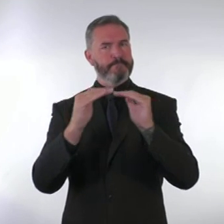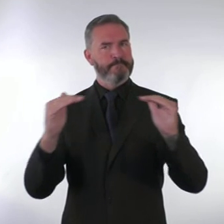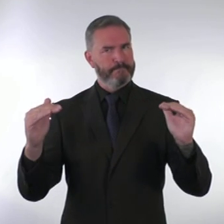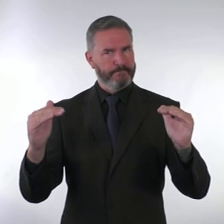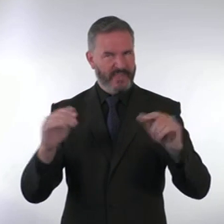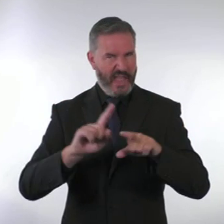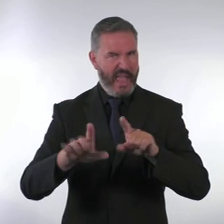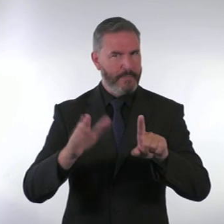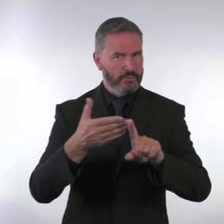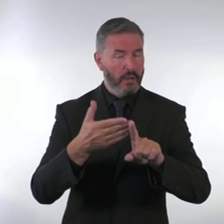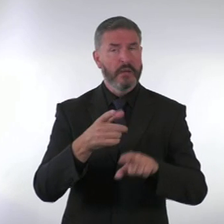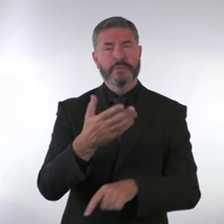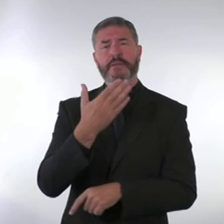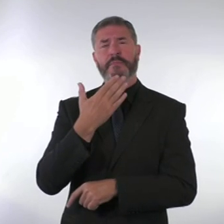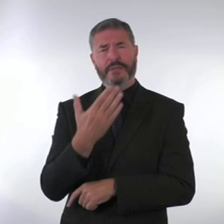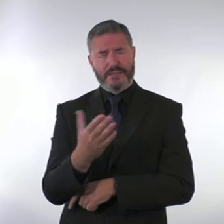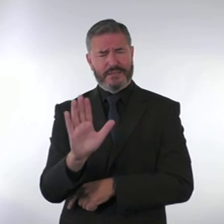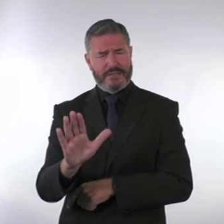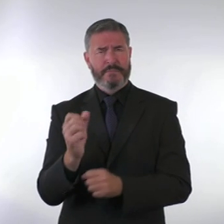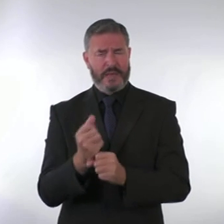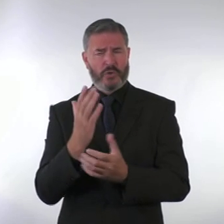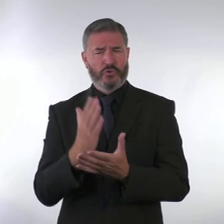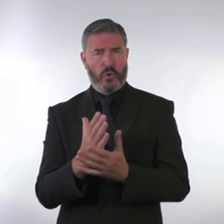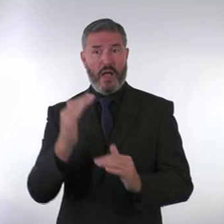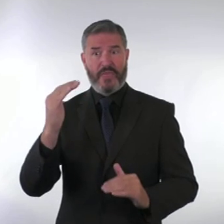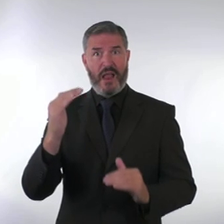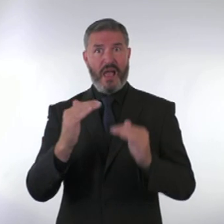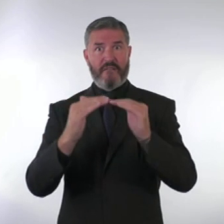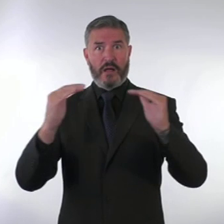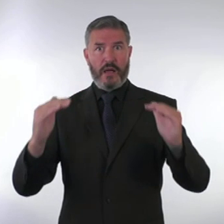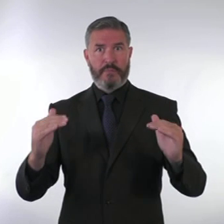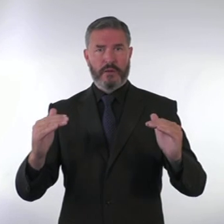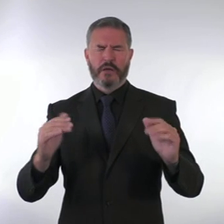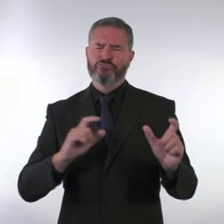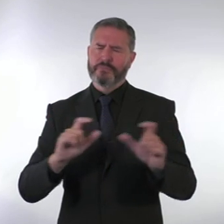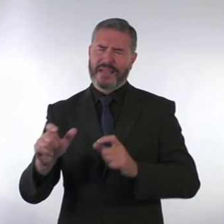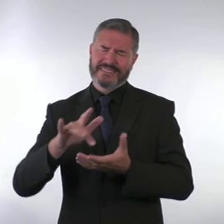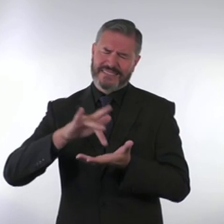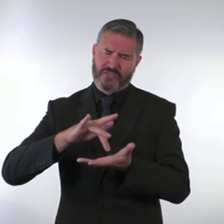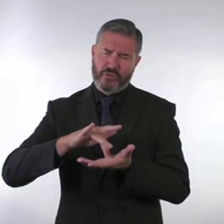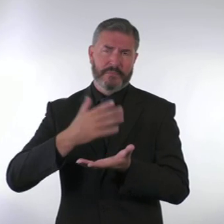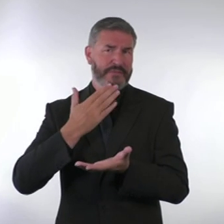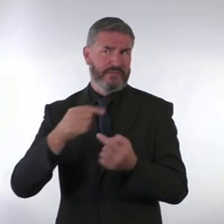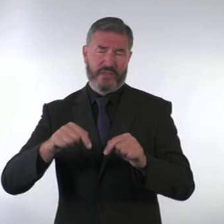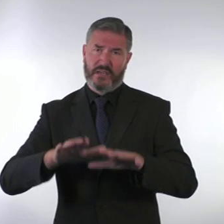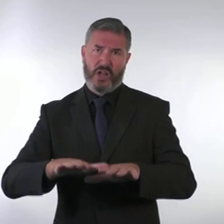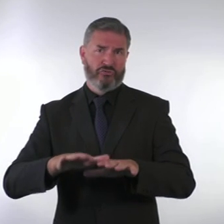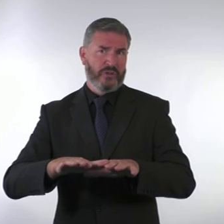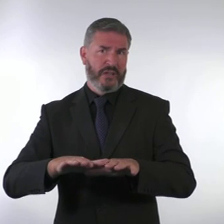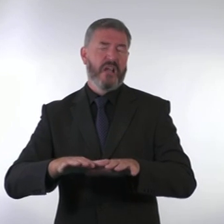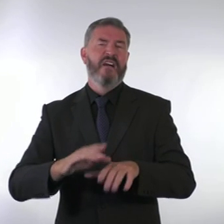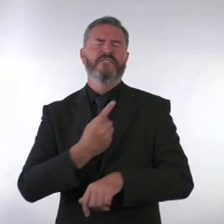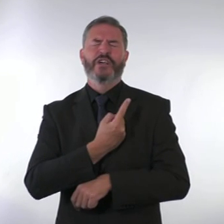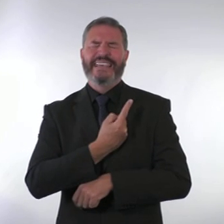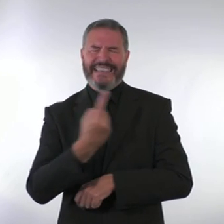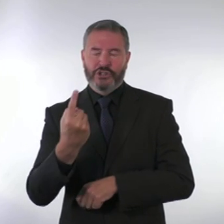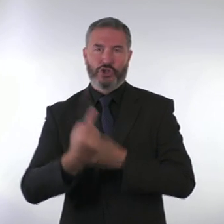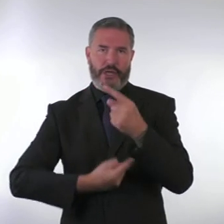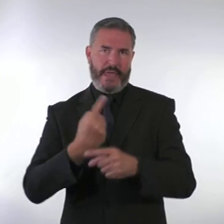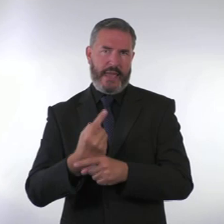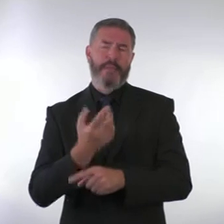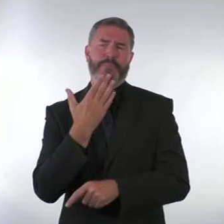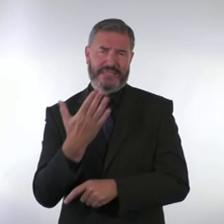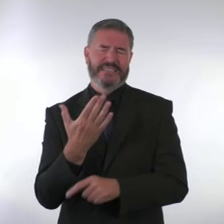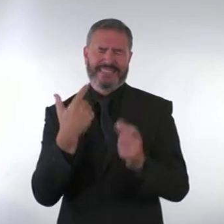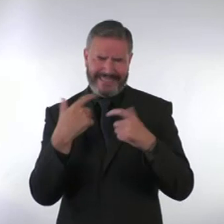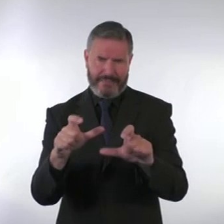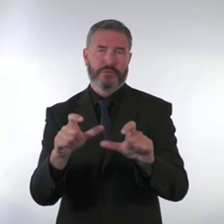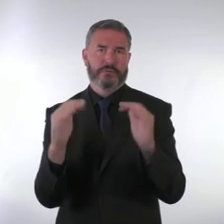Can my right honourable Friend ensure that levelling up remains central to his vision for our country for every single year of his premiership?